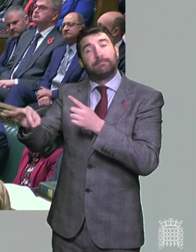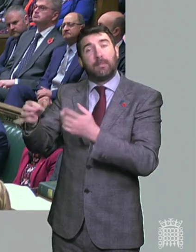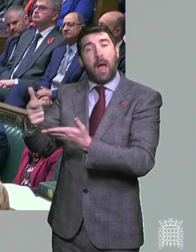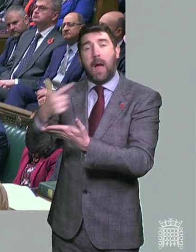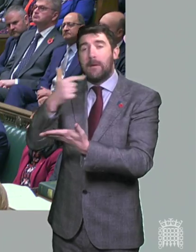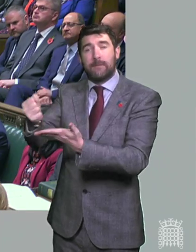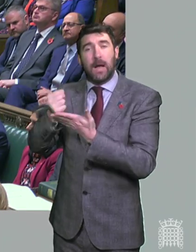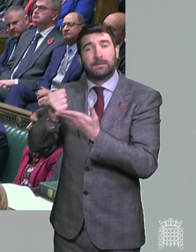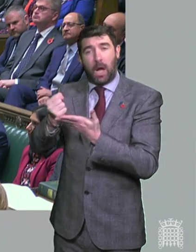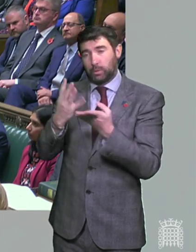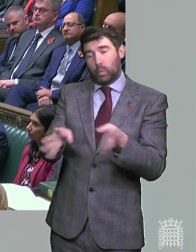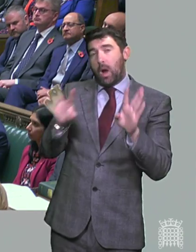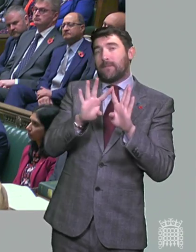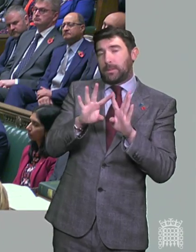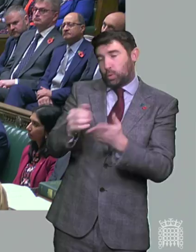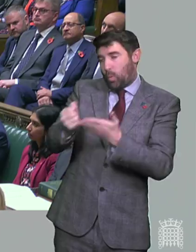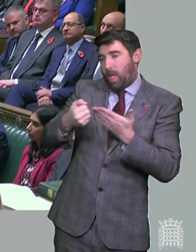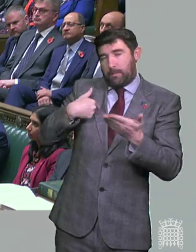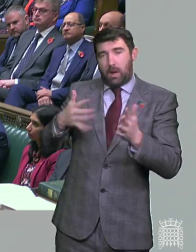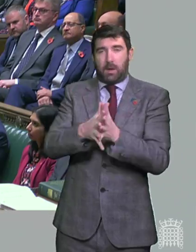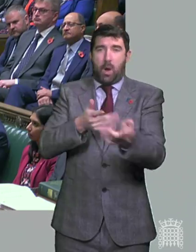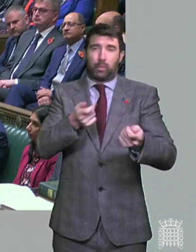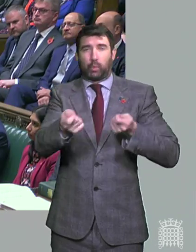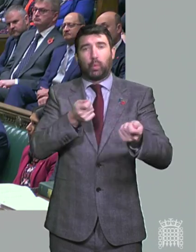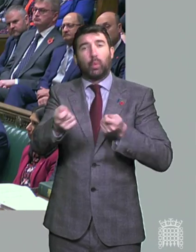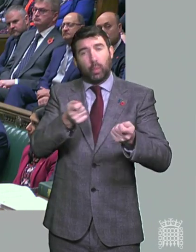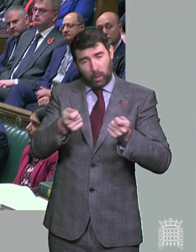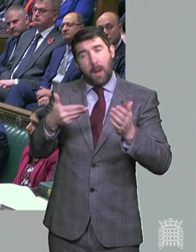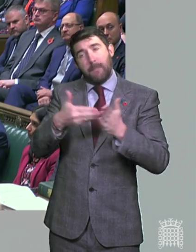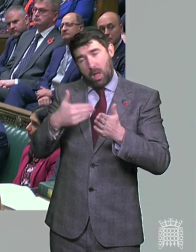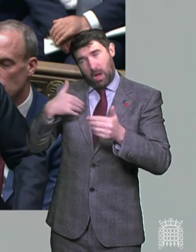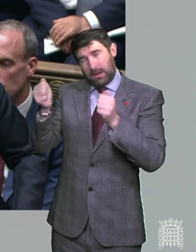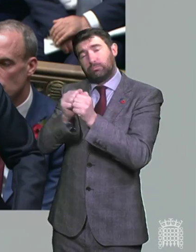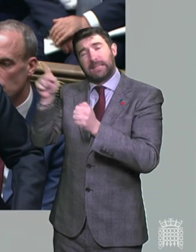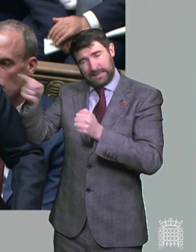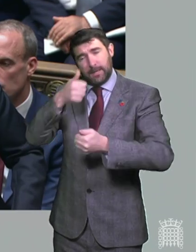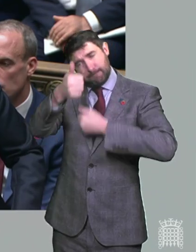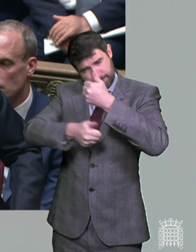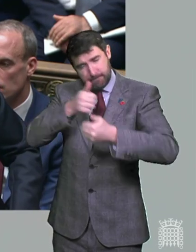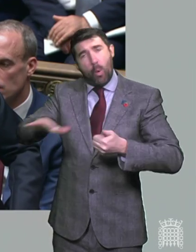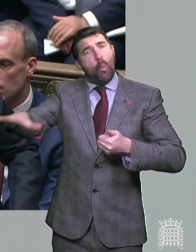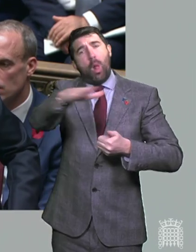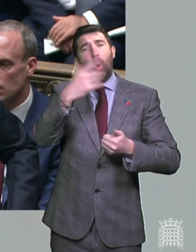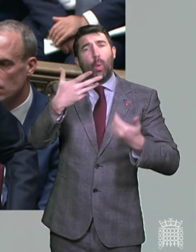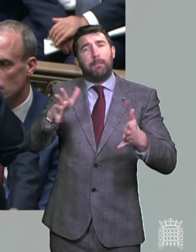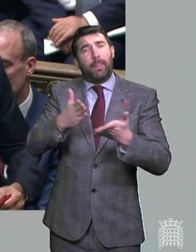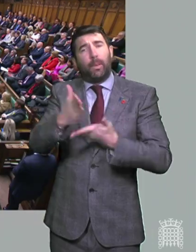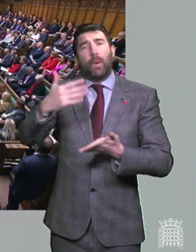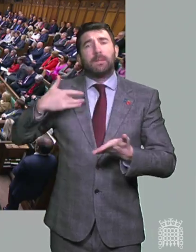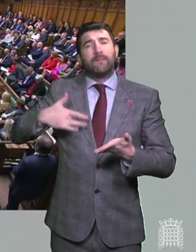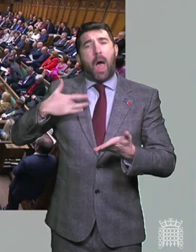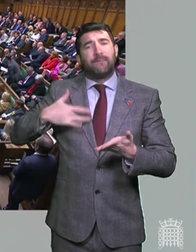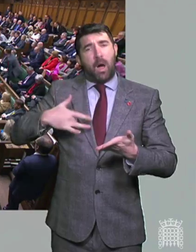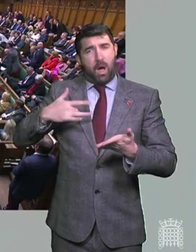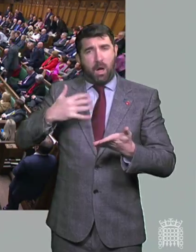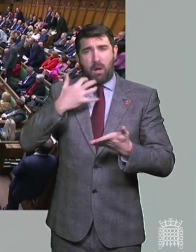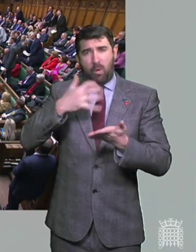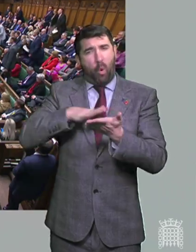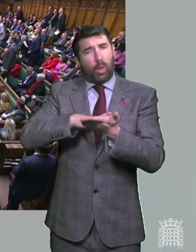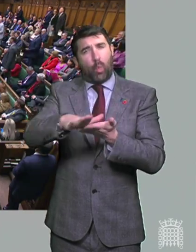May I join my honourable Friend, as I know the whole House will, in praising the work of those survivors who so bravely tell their stories so that we might never forget?